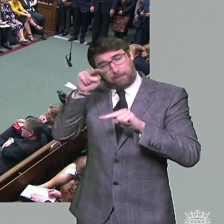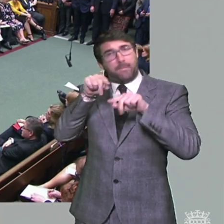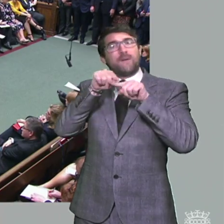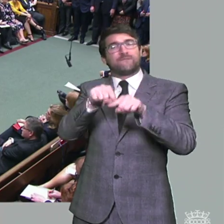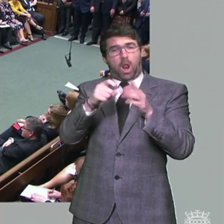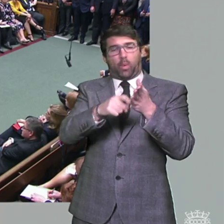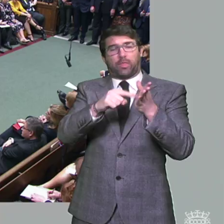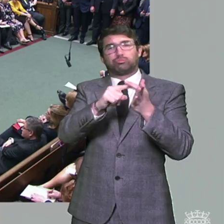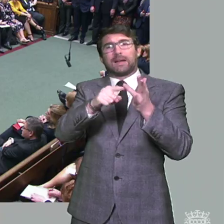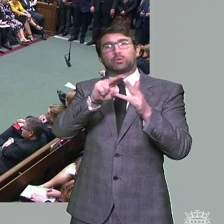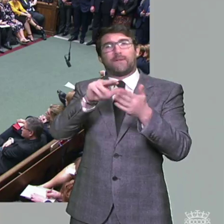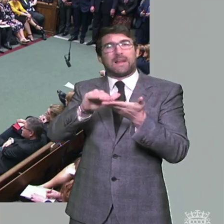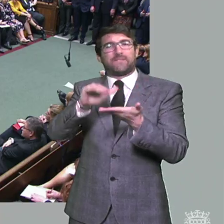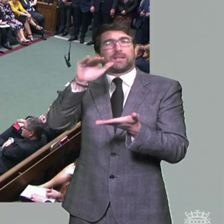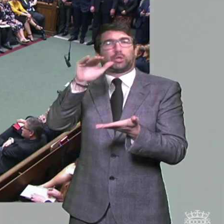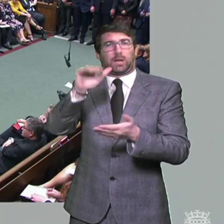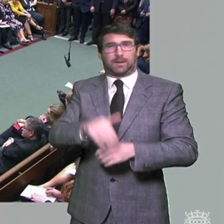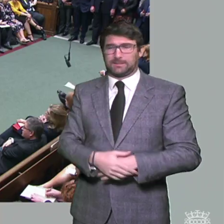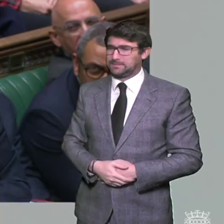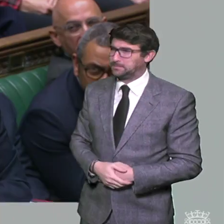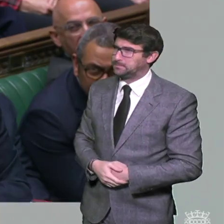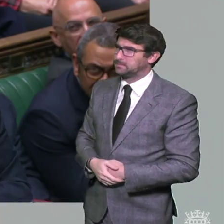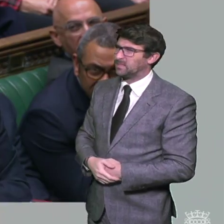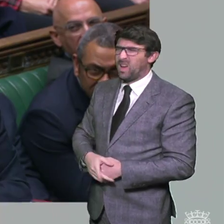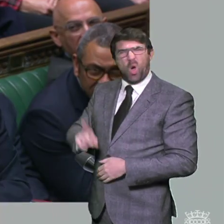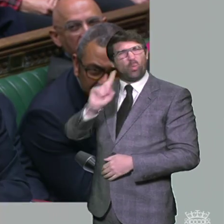I honestly do not know what the right honourable Gentleman is talking about.